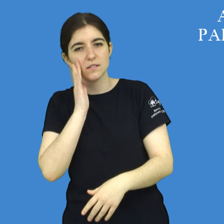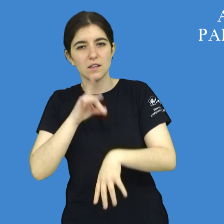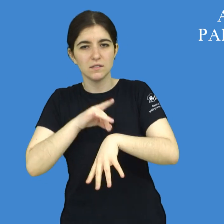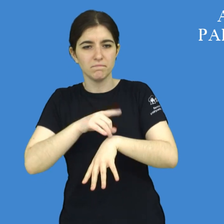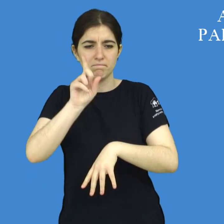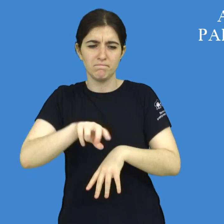enfermo